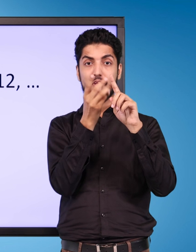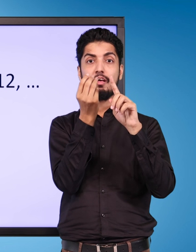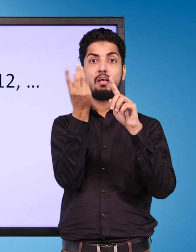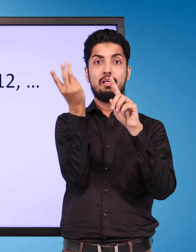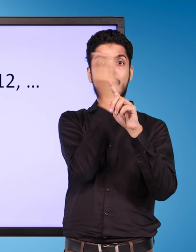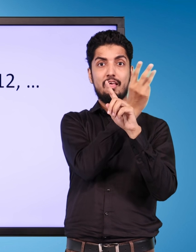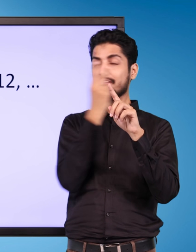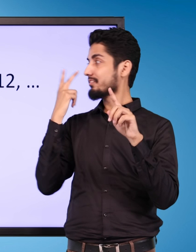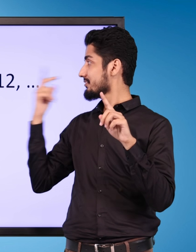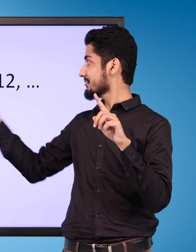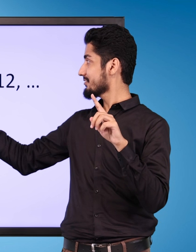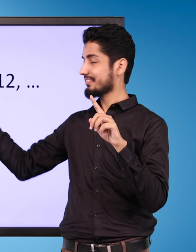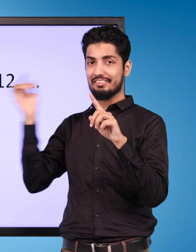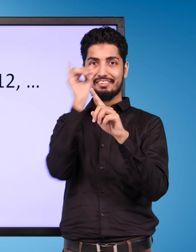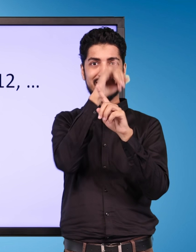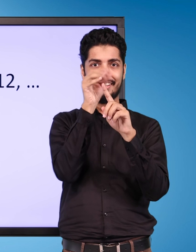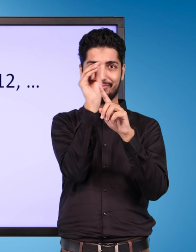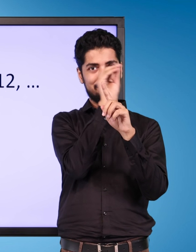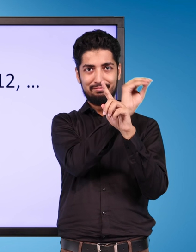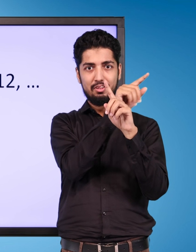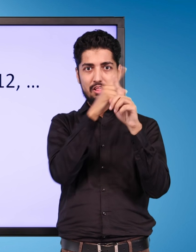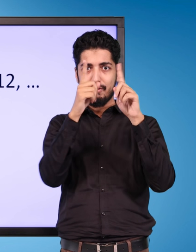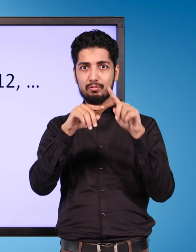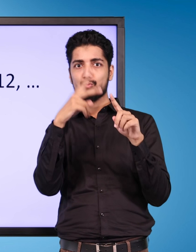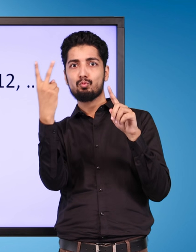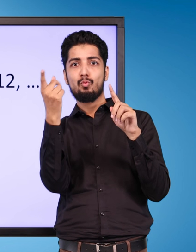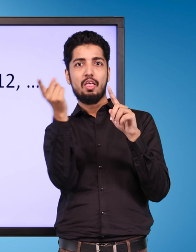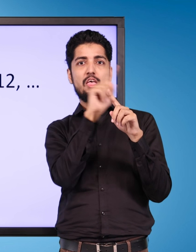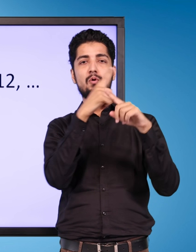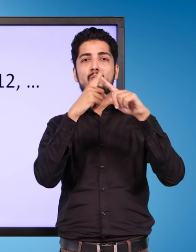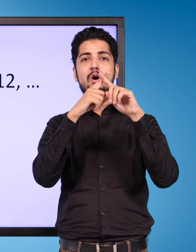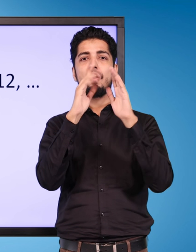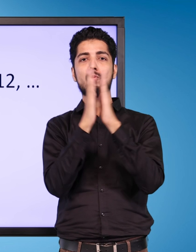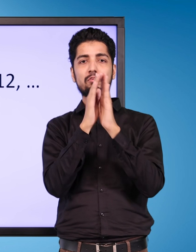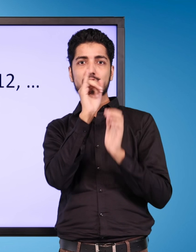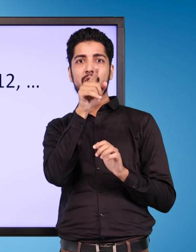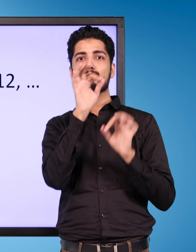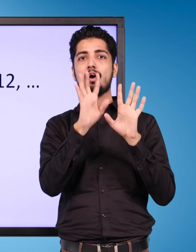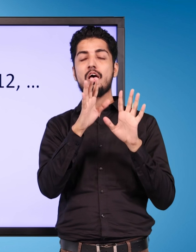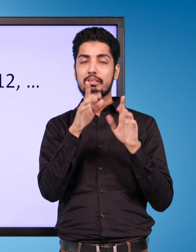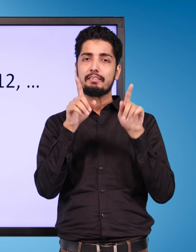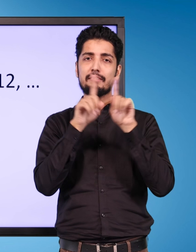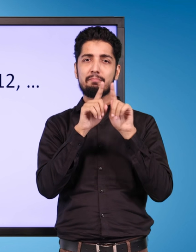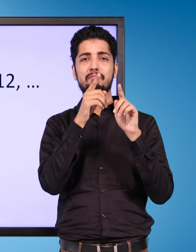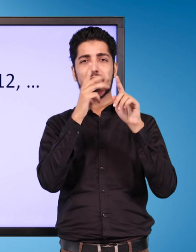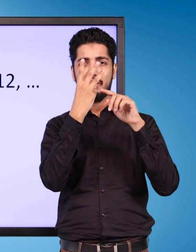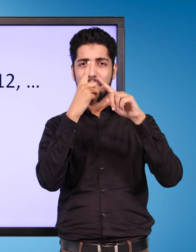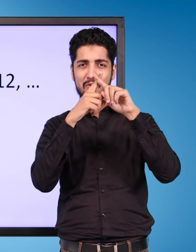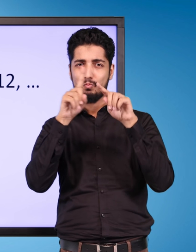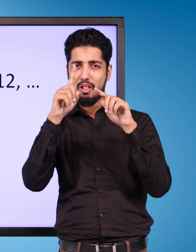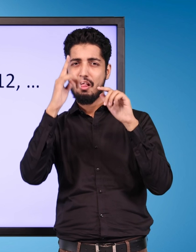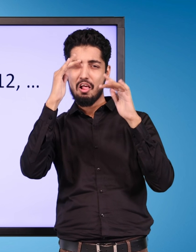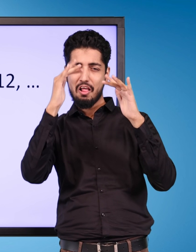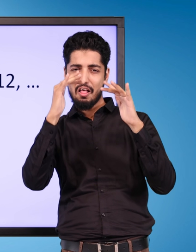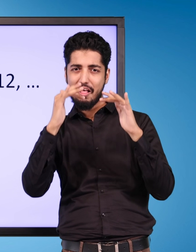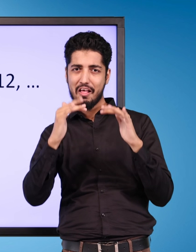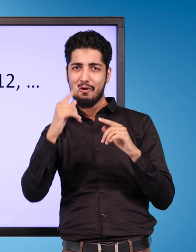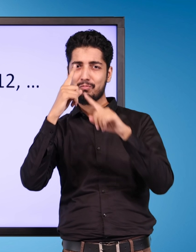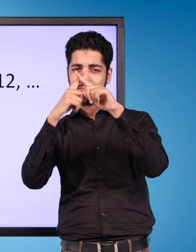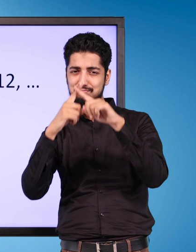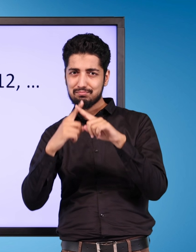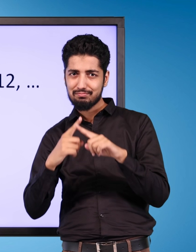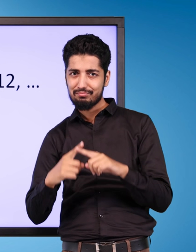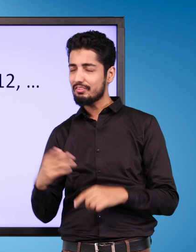6 9 12 ...